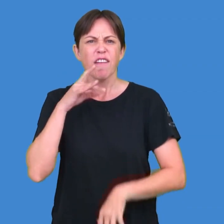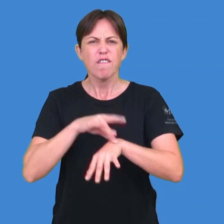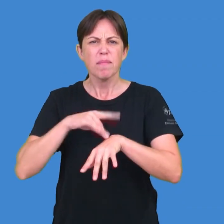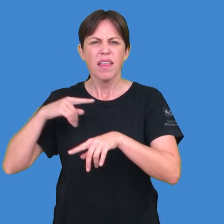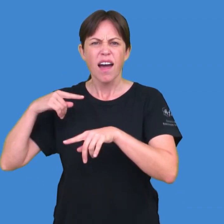enfermo